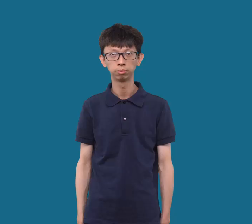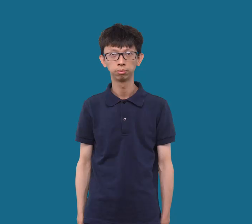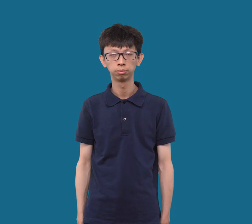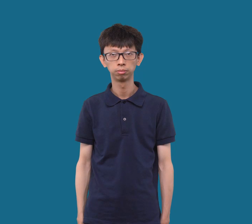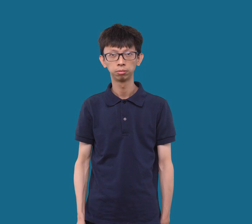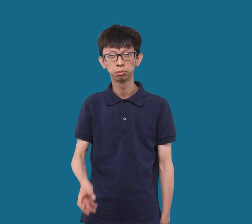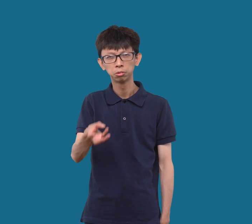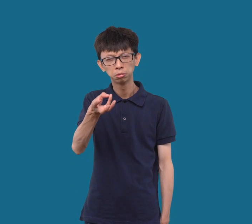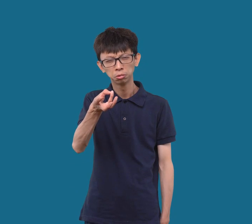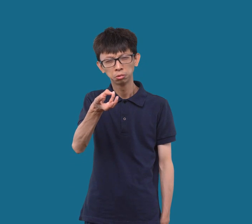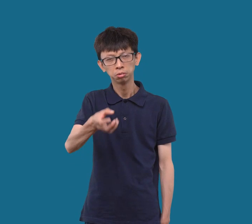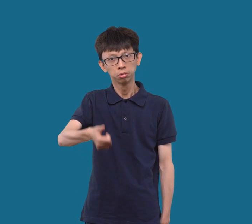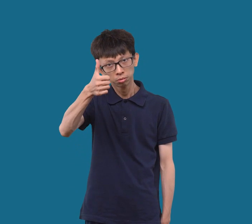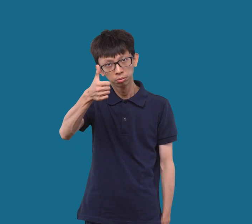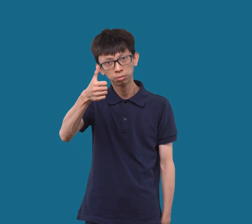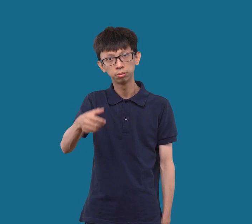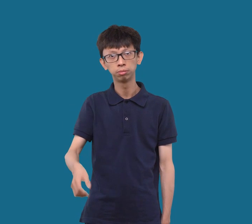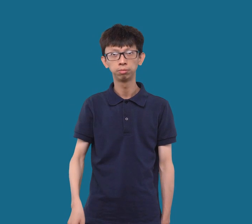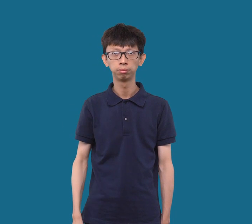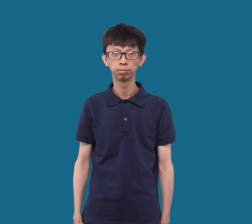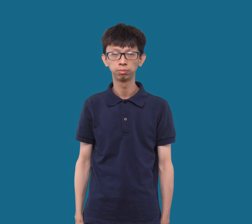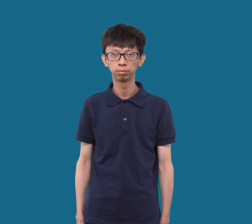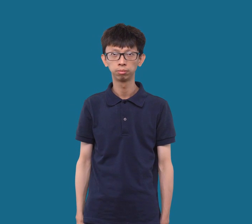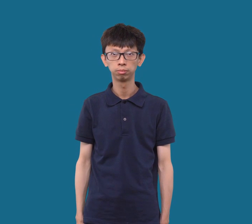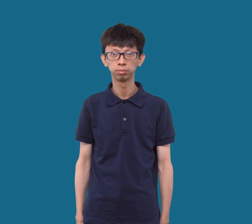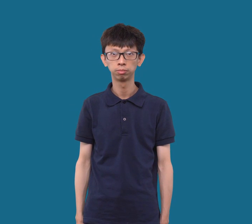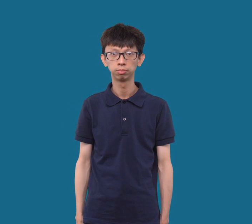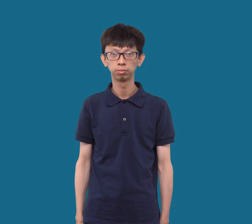ít nhất